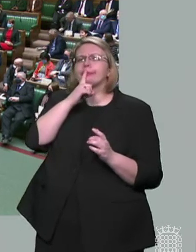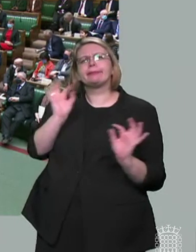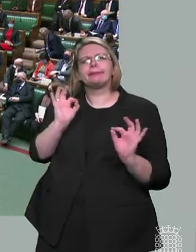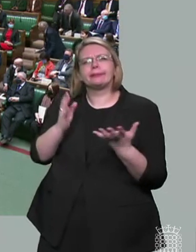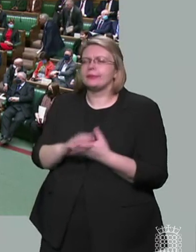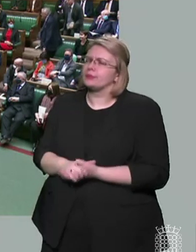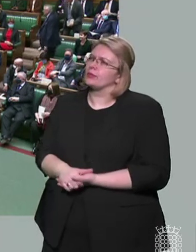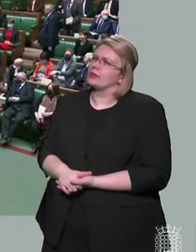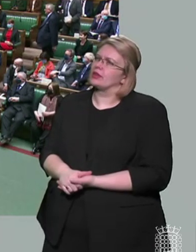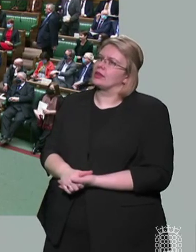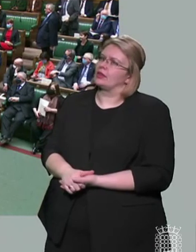Order. I call the Prime Minister.